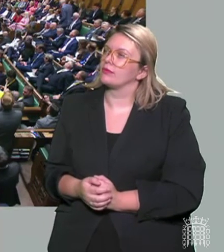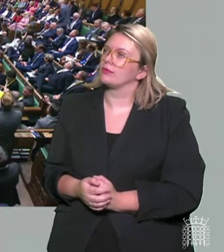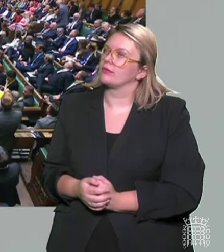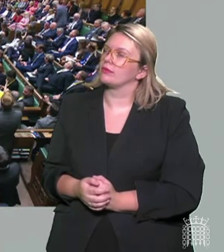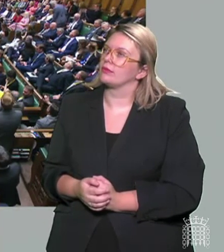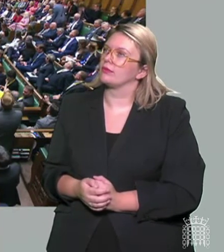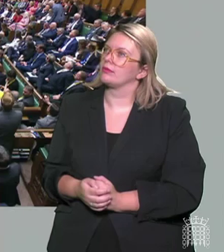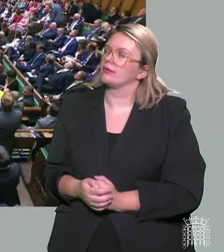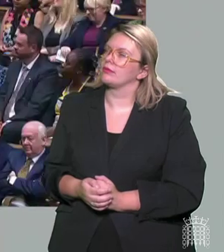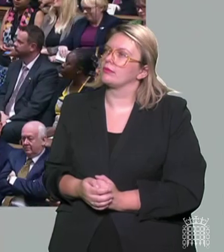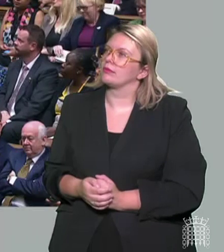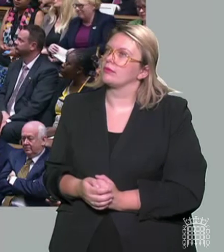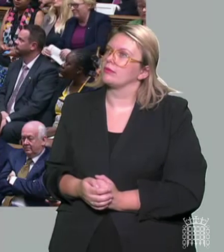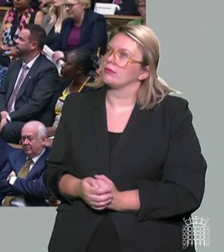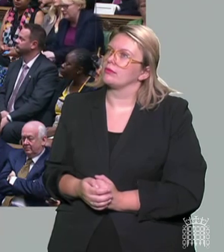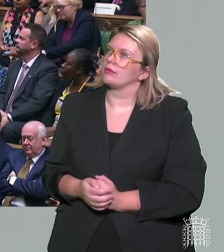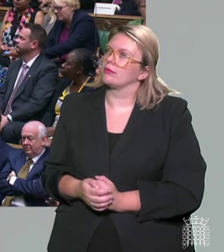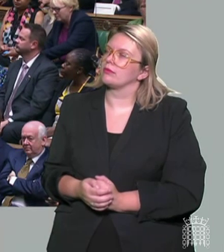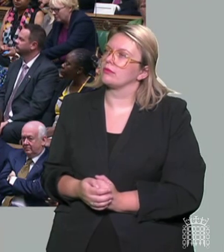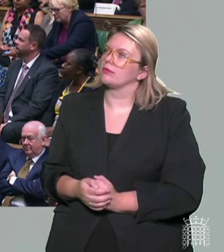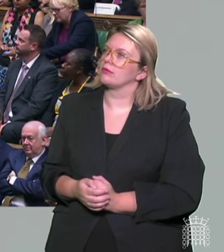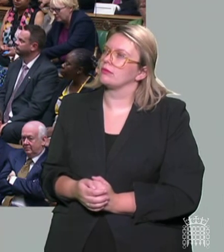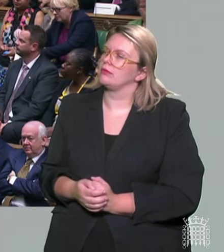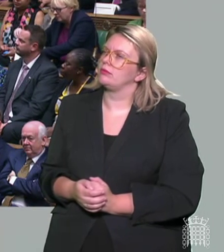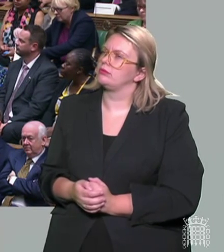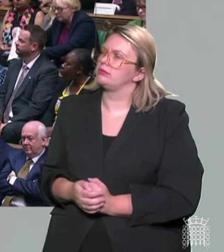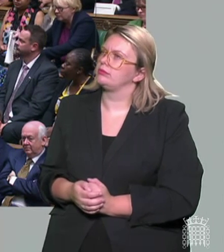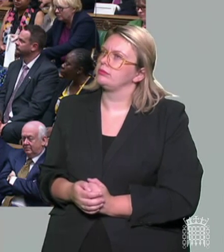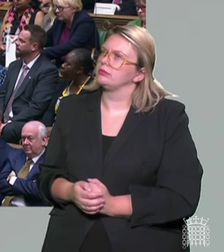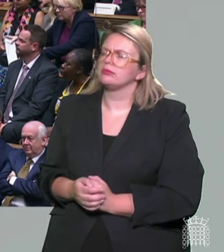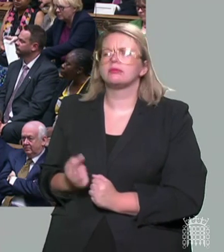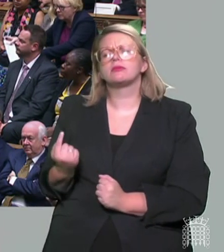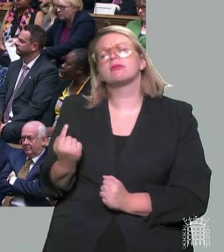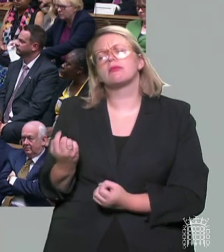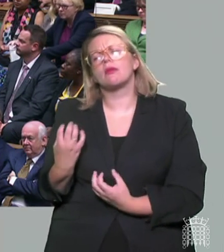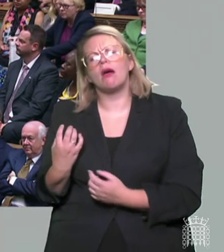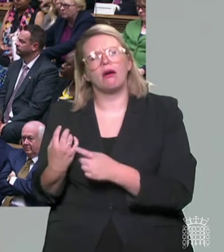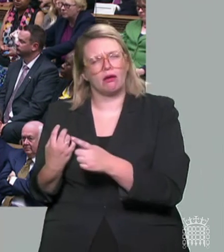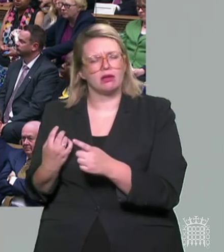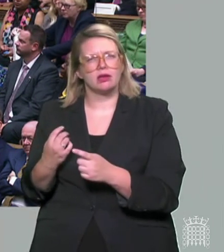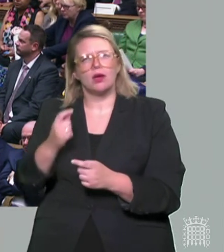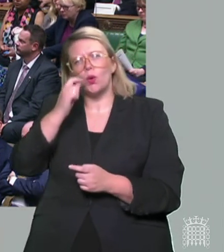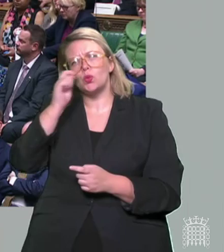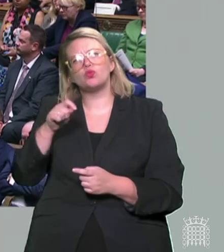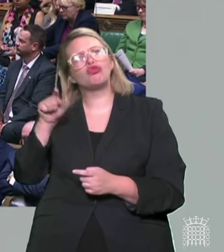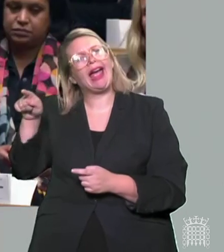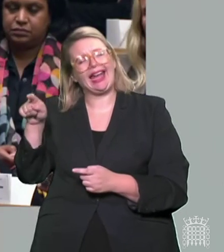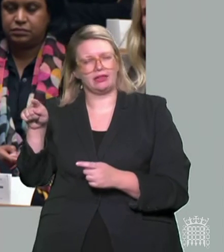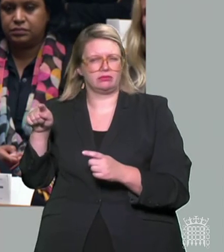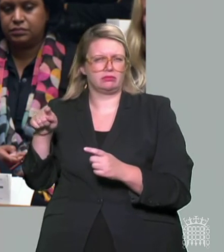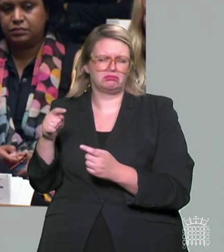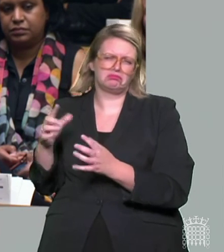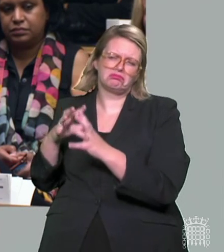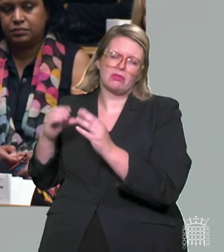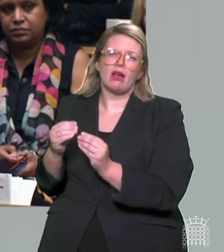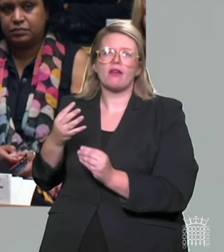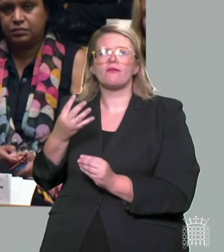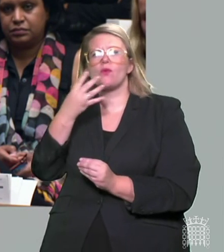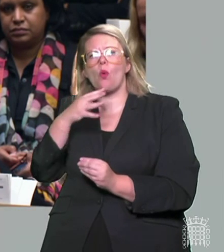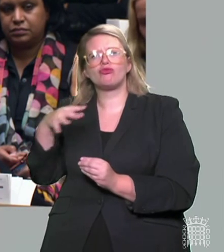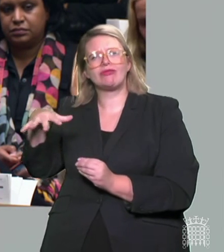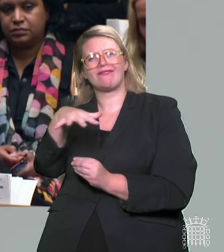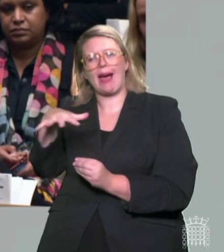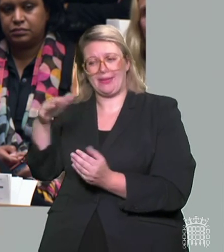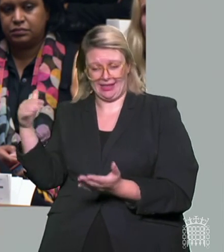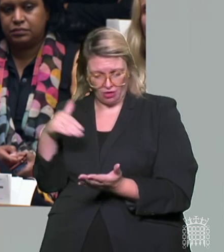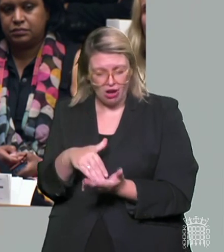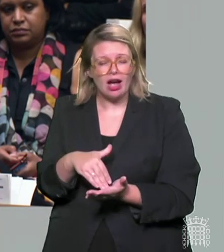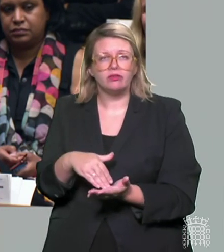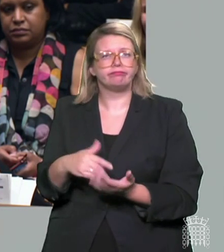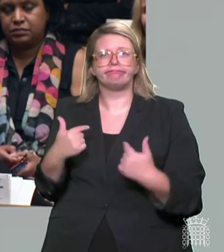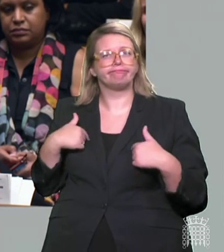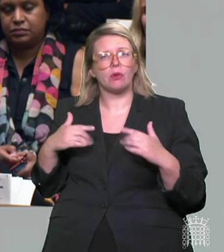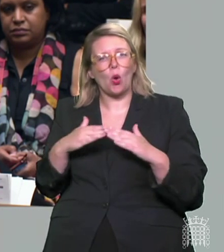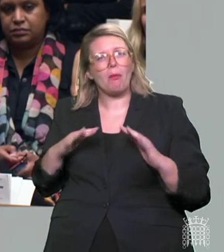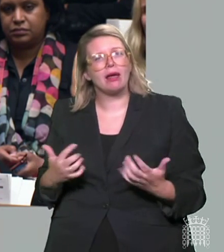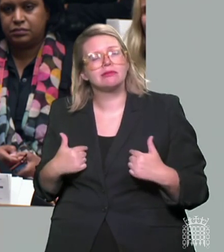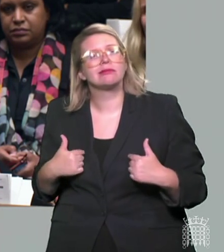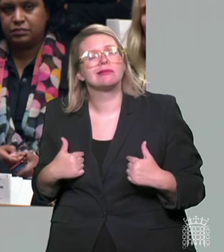The Local Government Association has told us that more than 400 families who have come to this country from Ukraine under the family scheme have subsequently presented them- selves as homeless to local authorities.